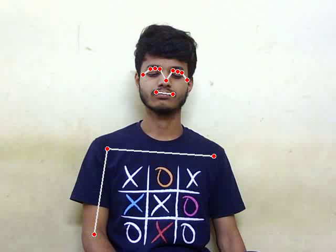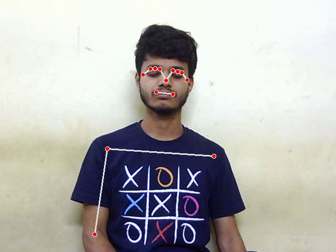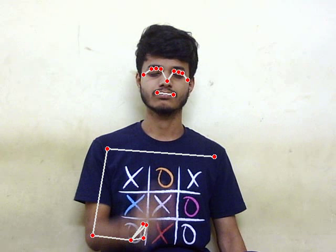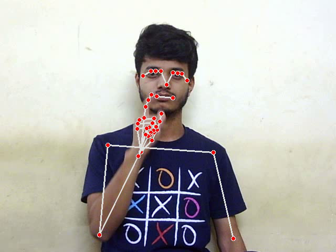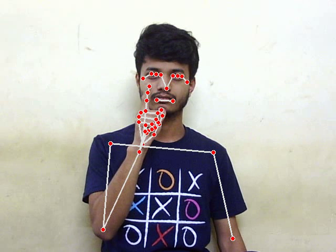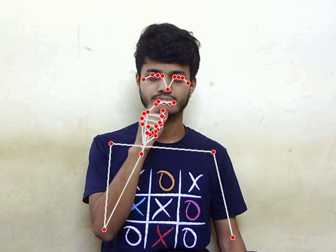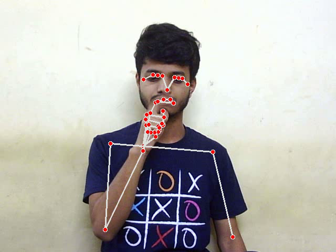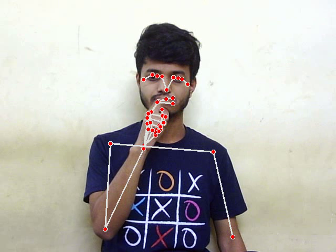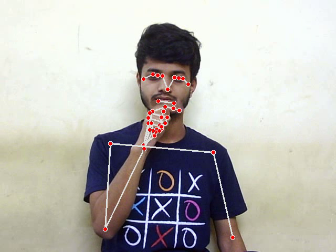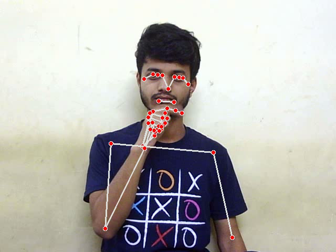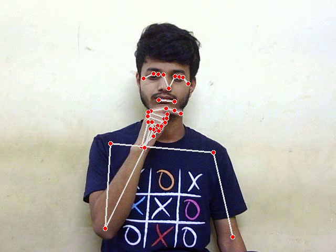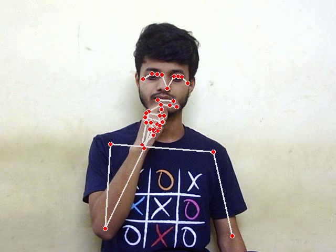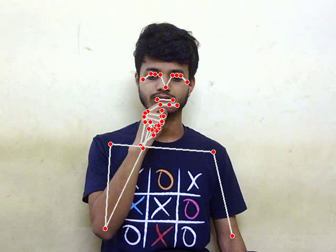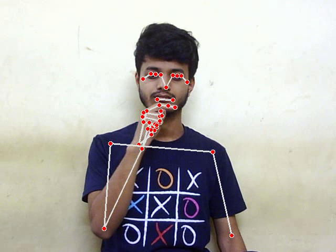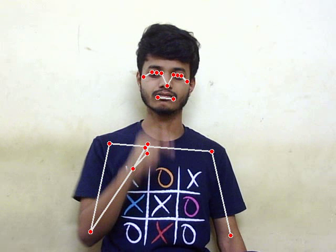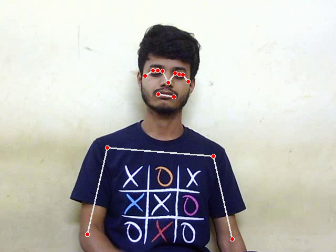who